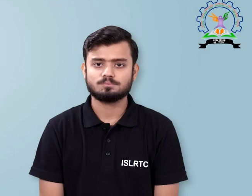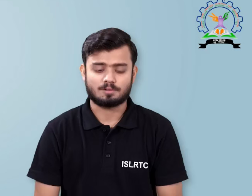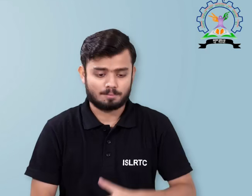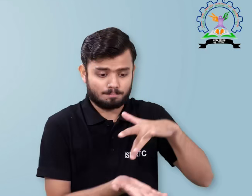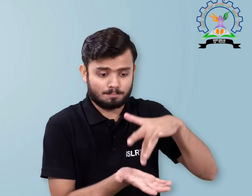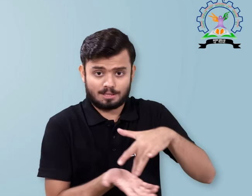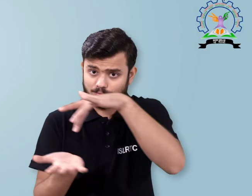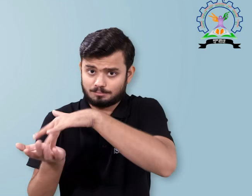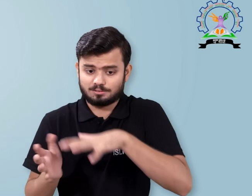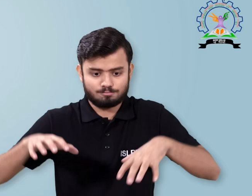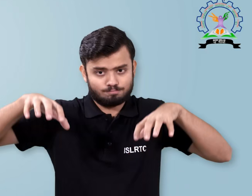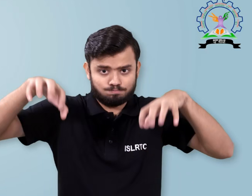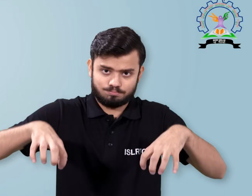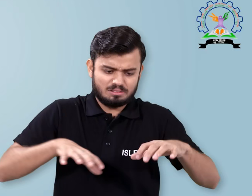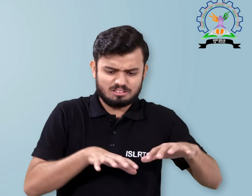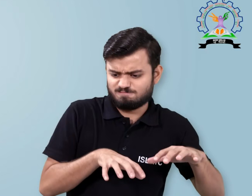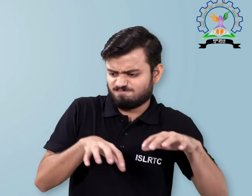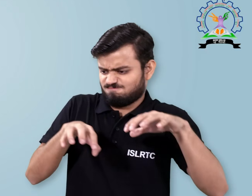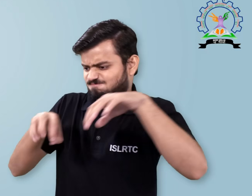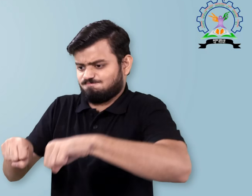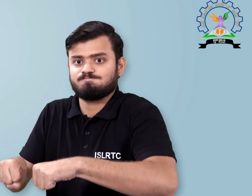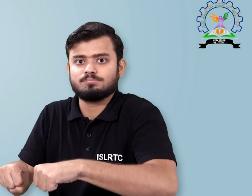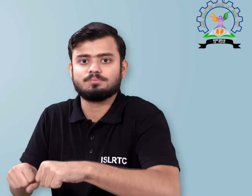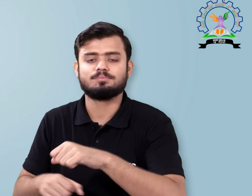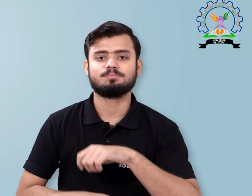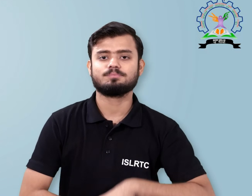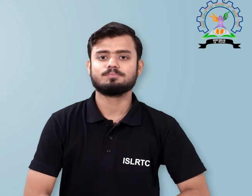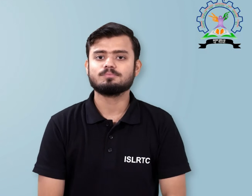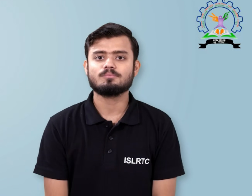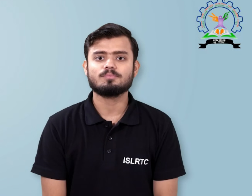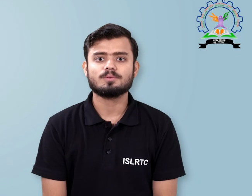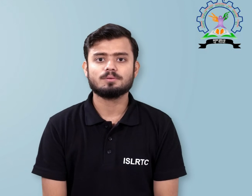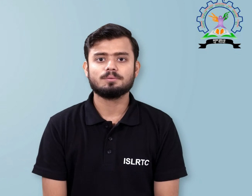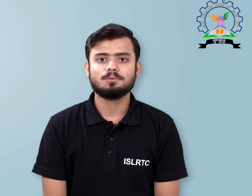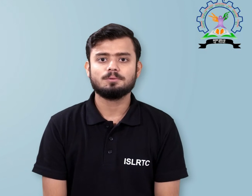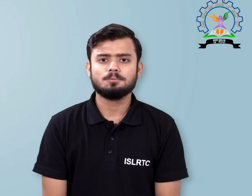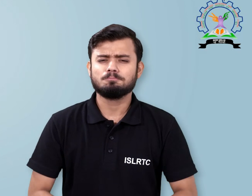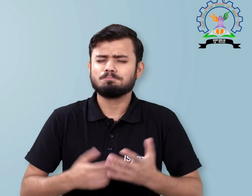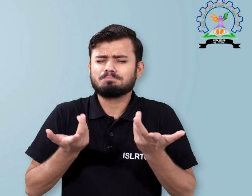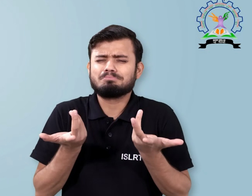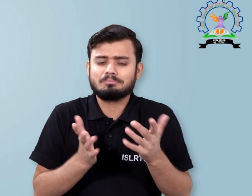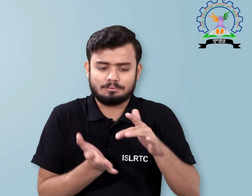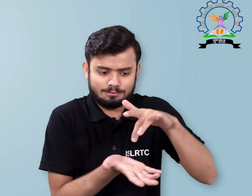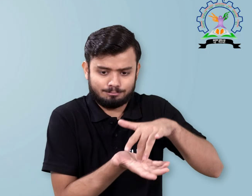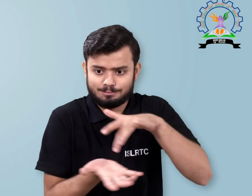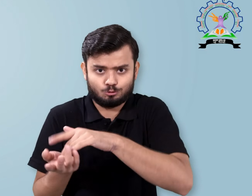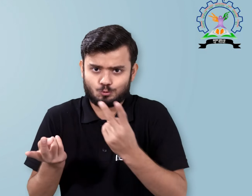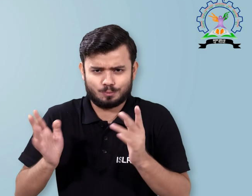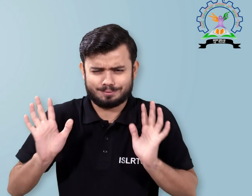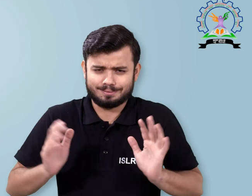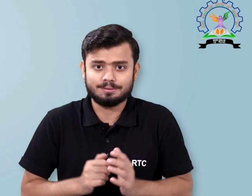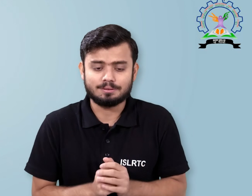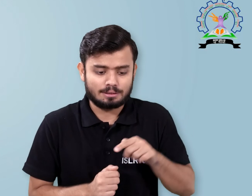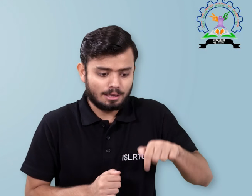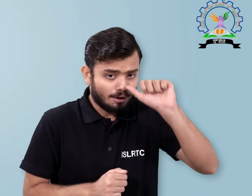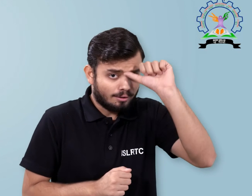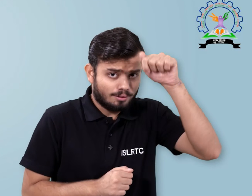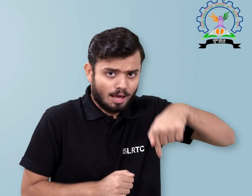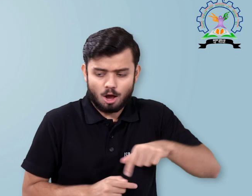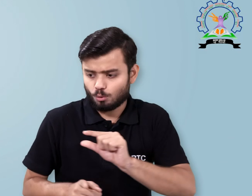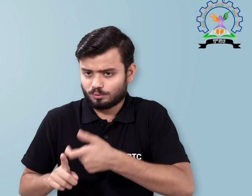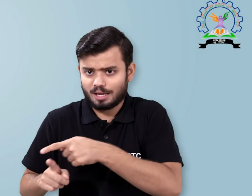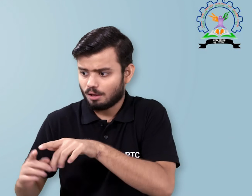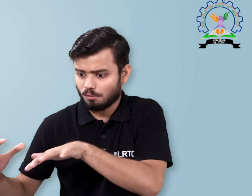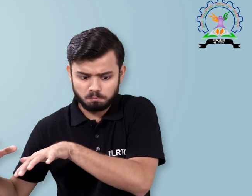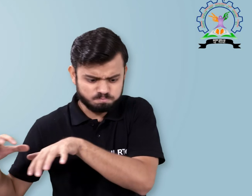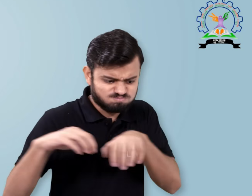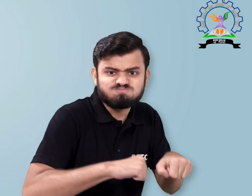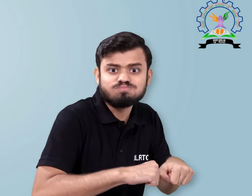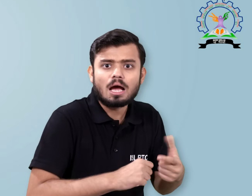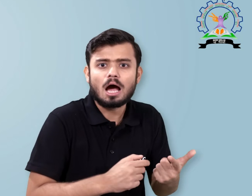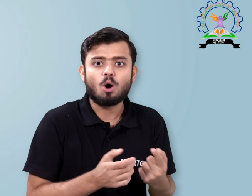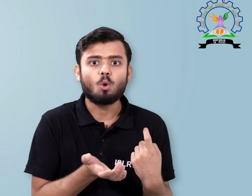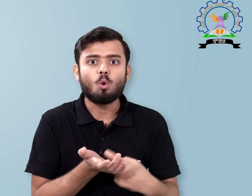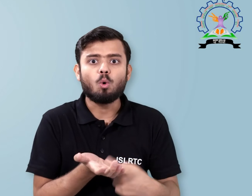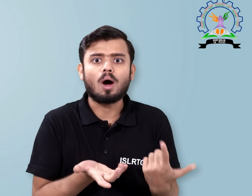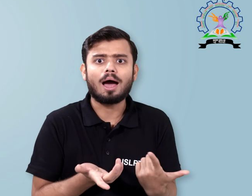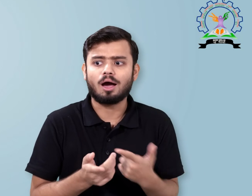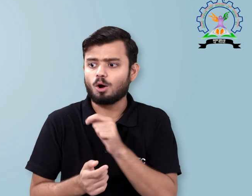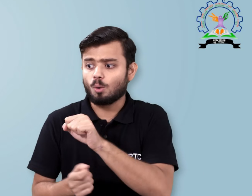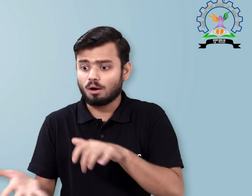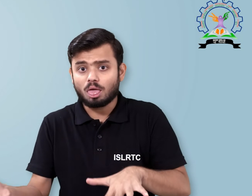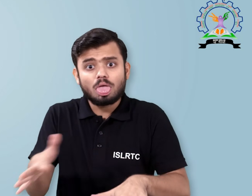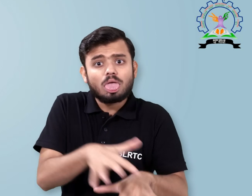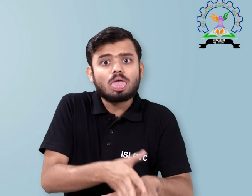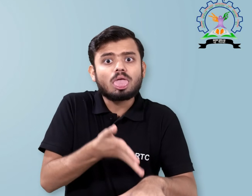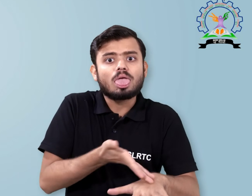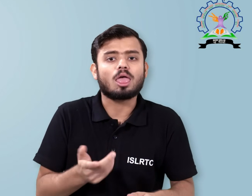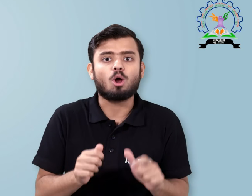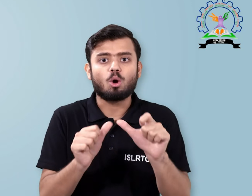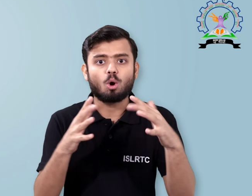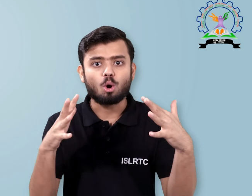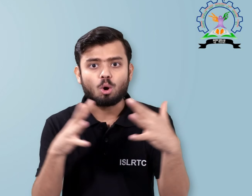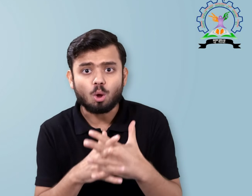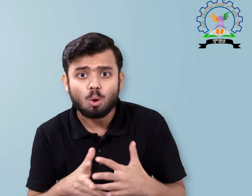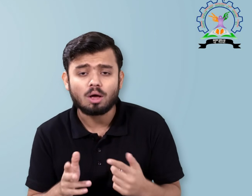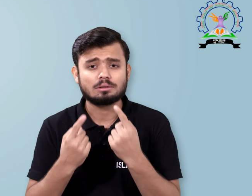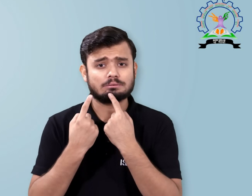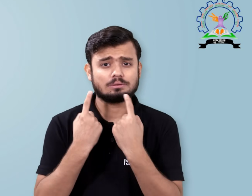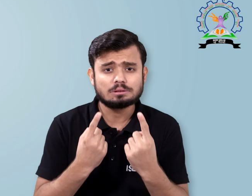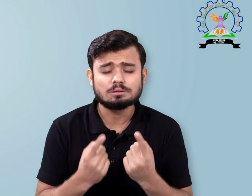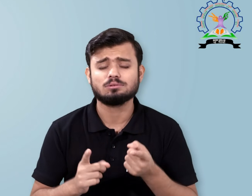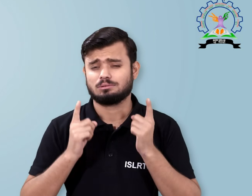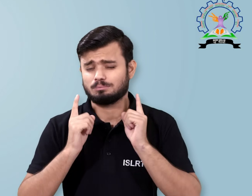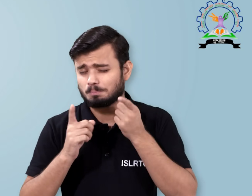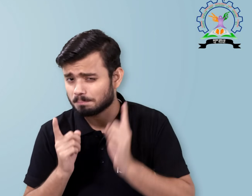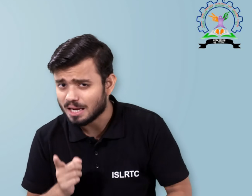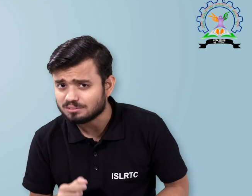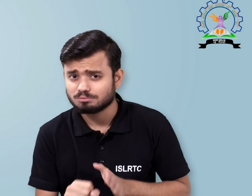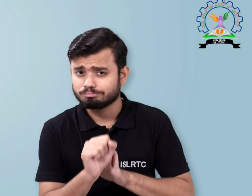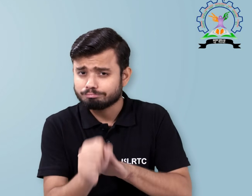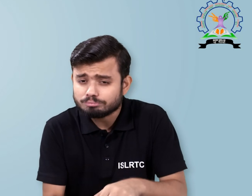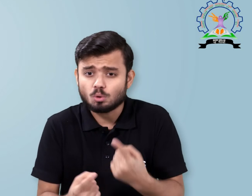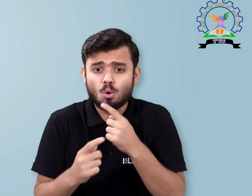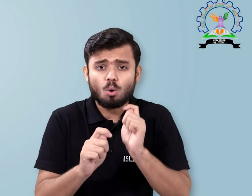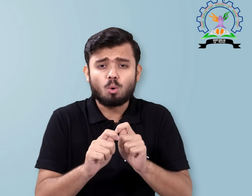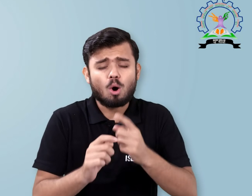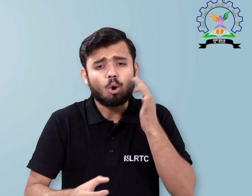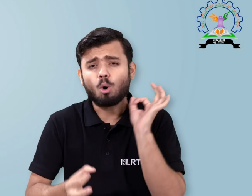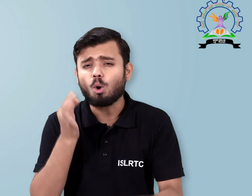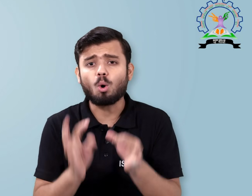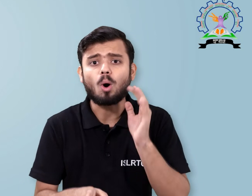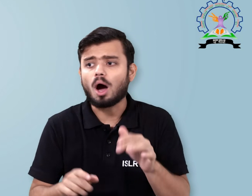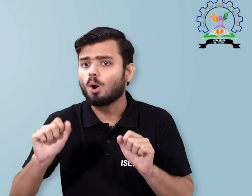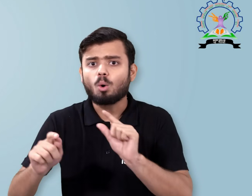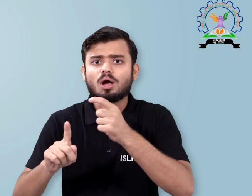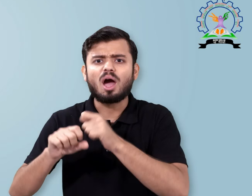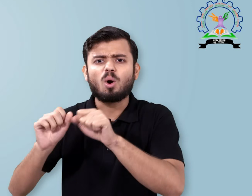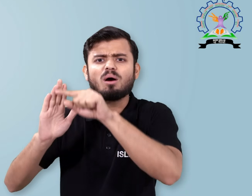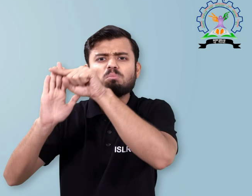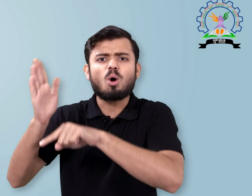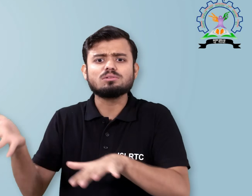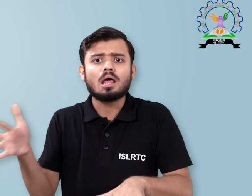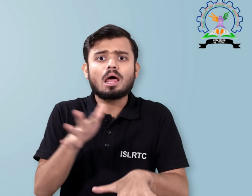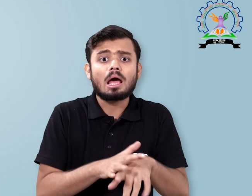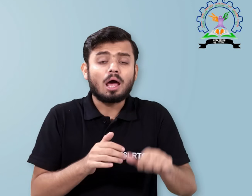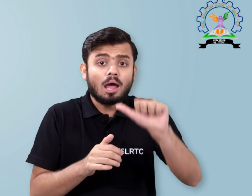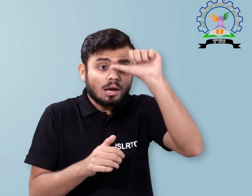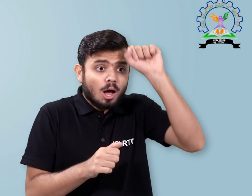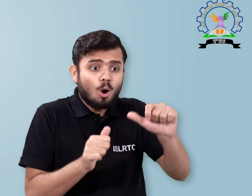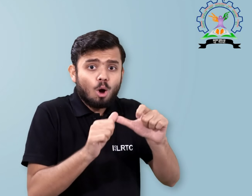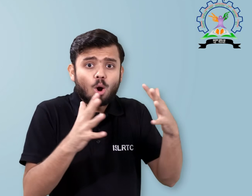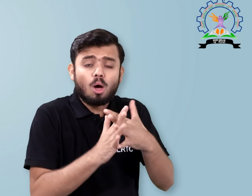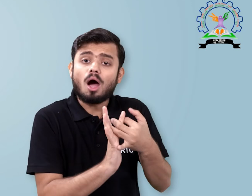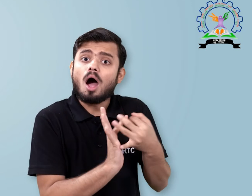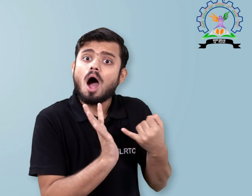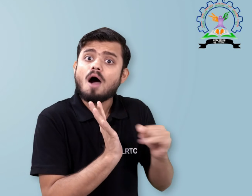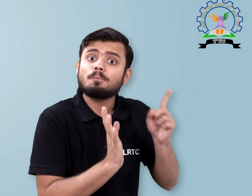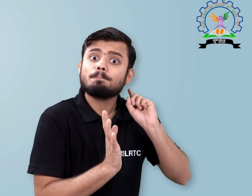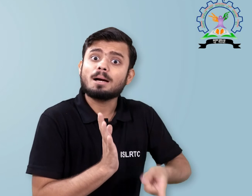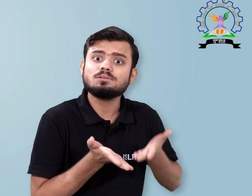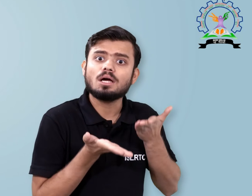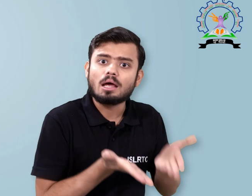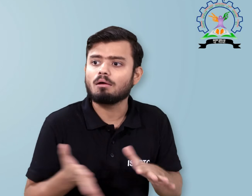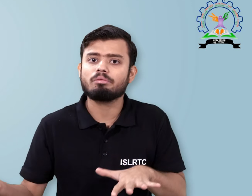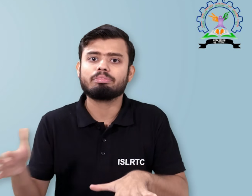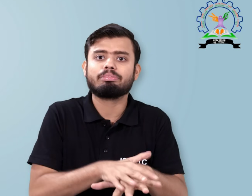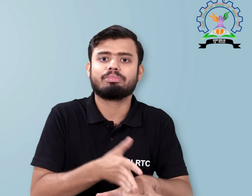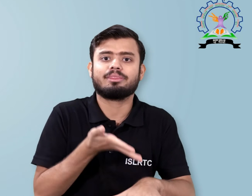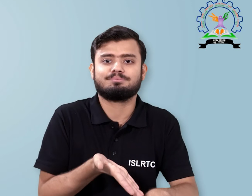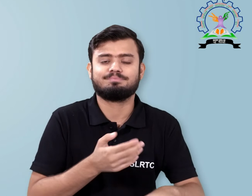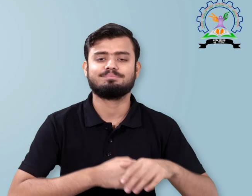Imperialism A policy of extending a country's power and influence through diplomacy or military force.